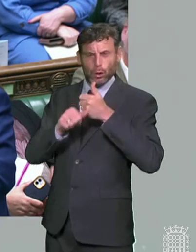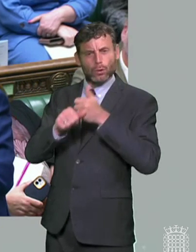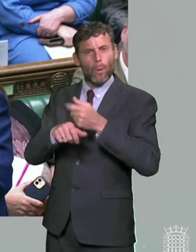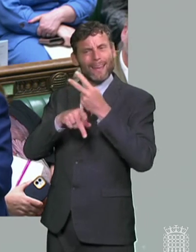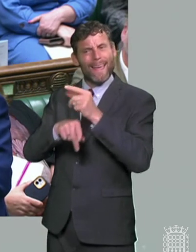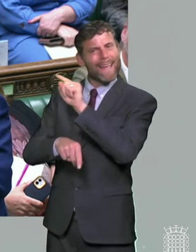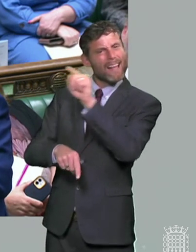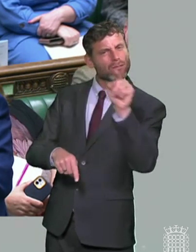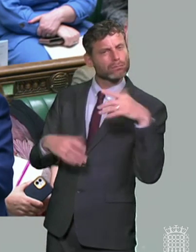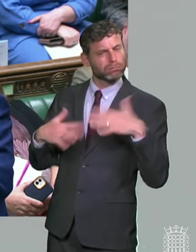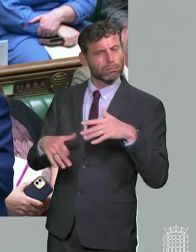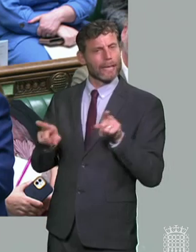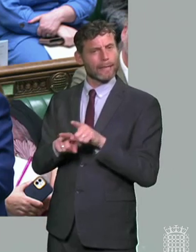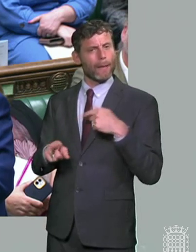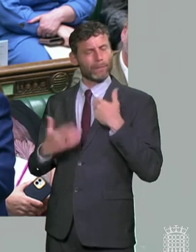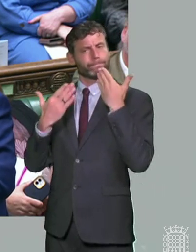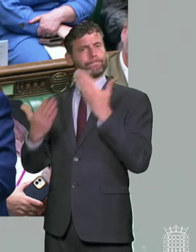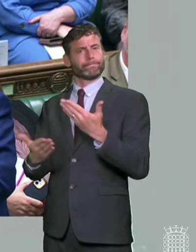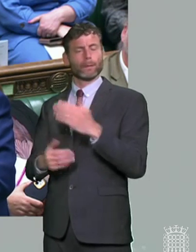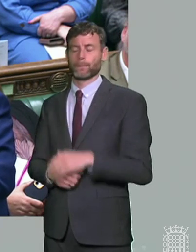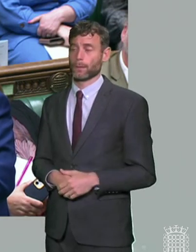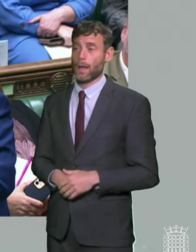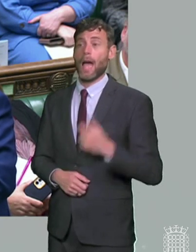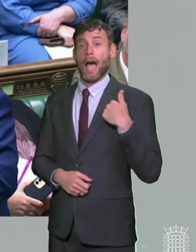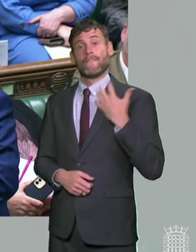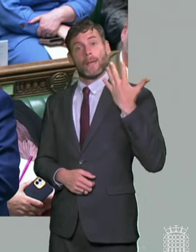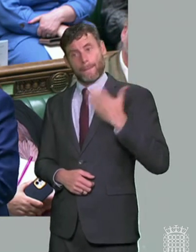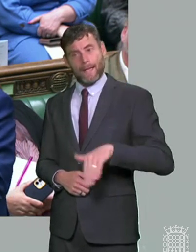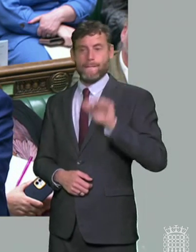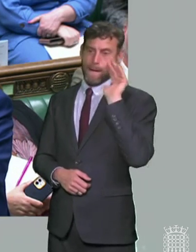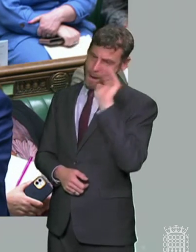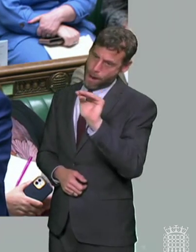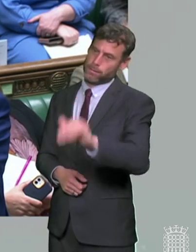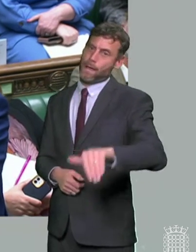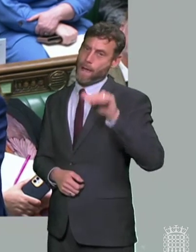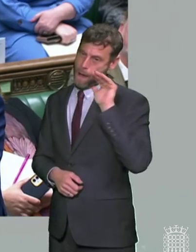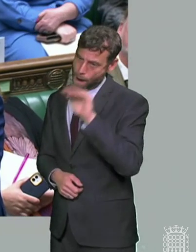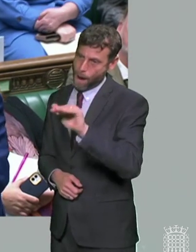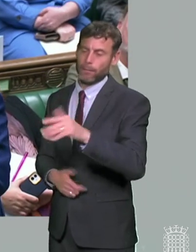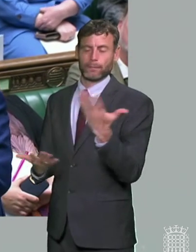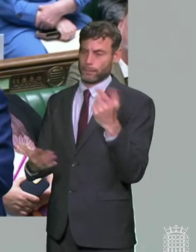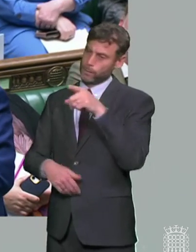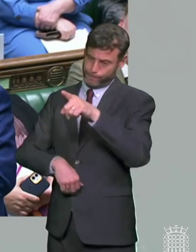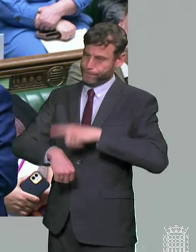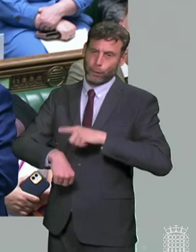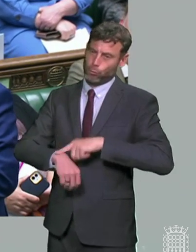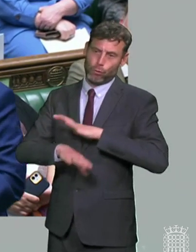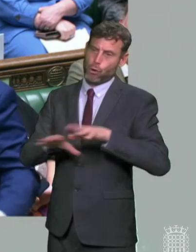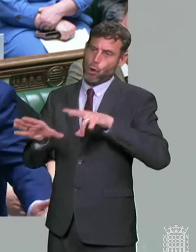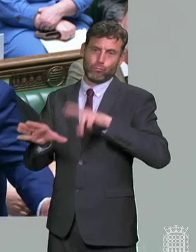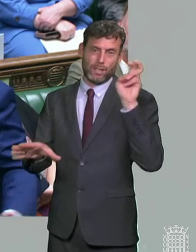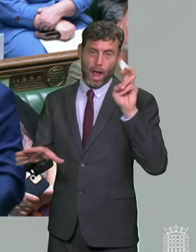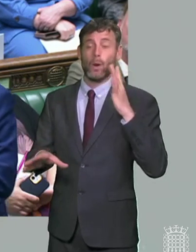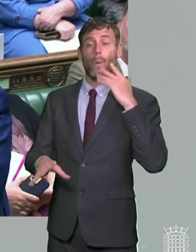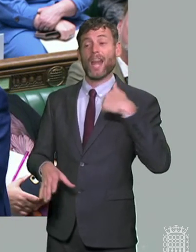Week after week, when I have called on this Prime Minister to resign I have been met with a wall of noise from the Tory Benches.